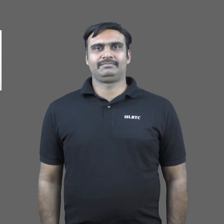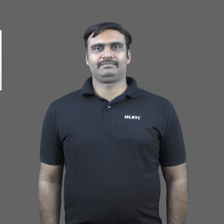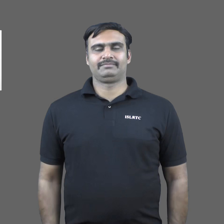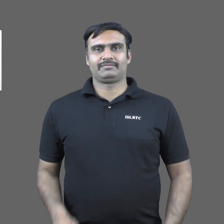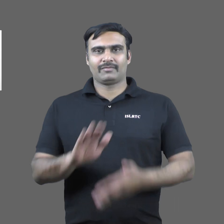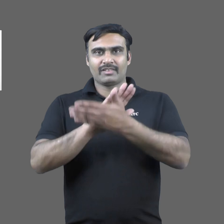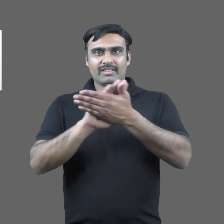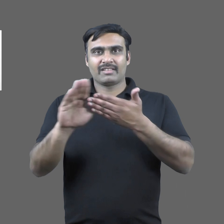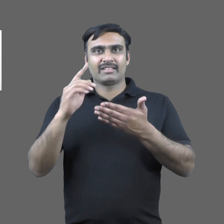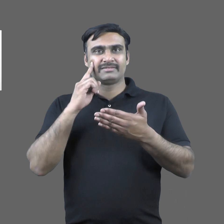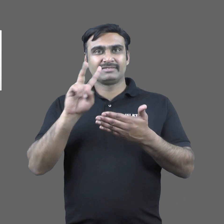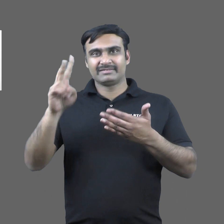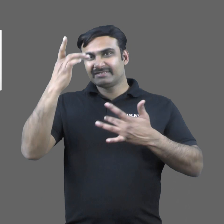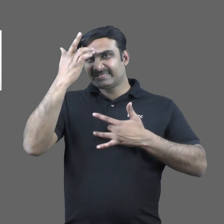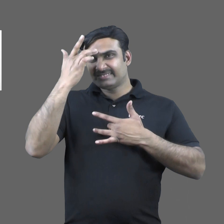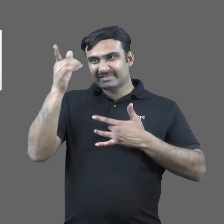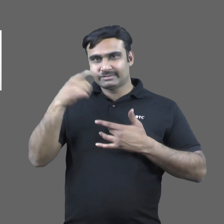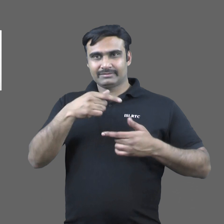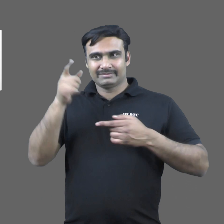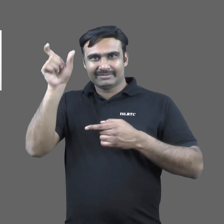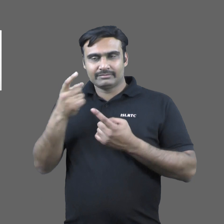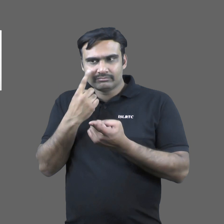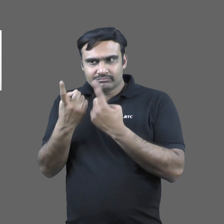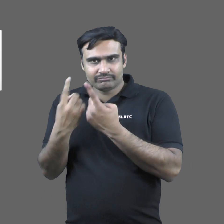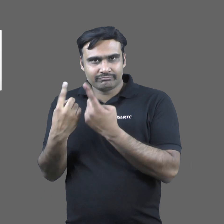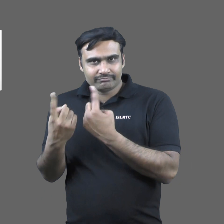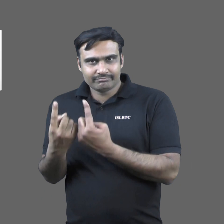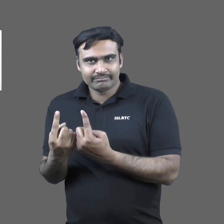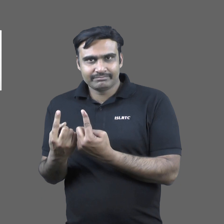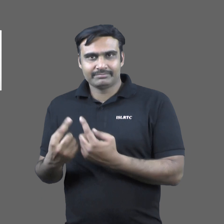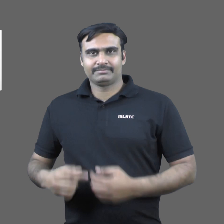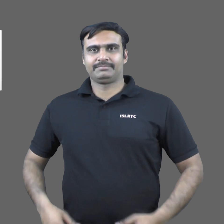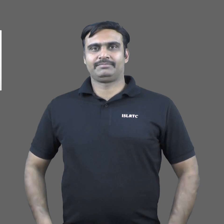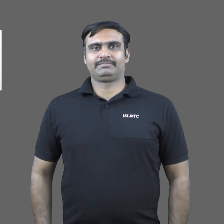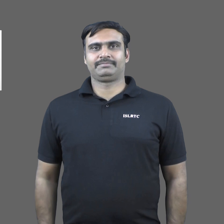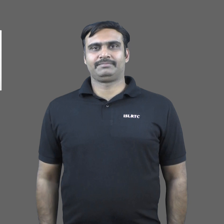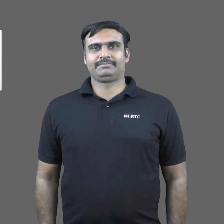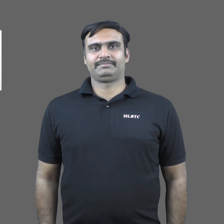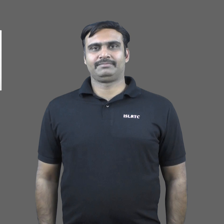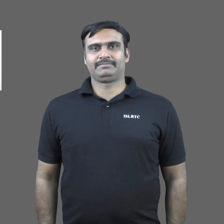Hiv Screening